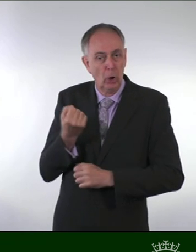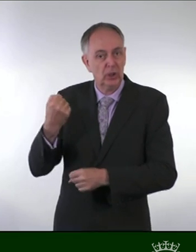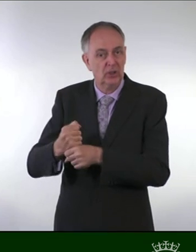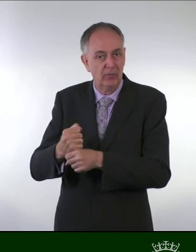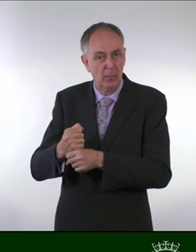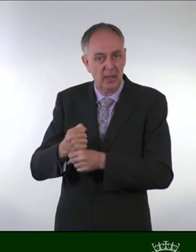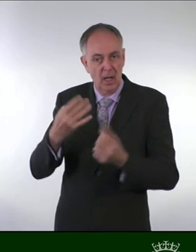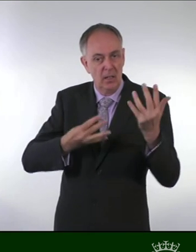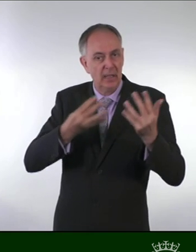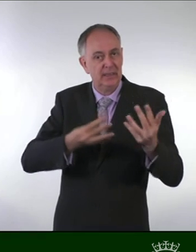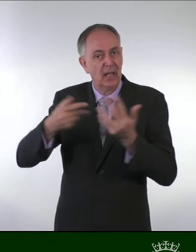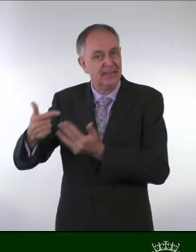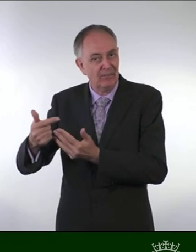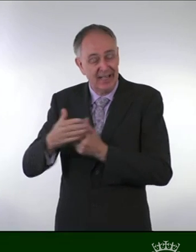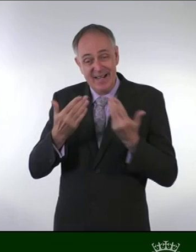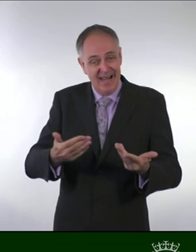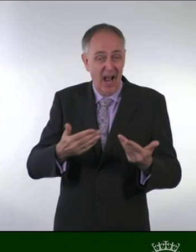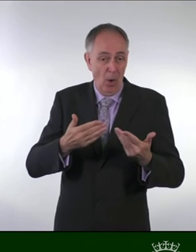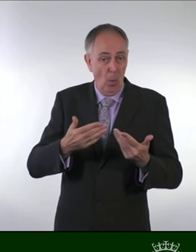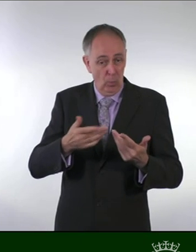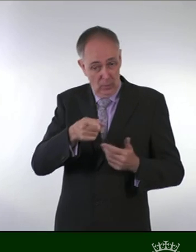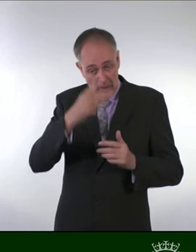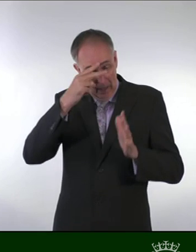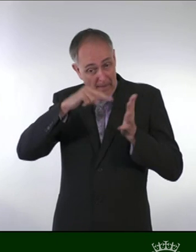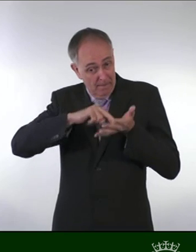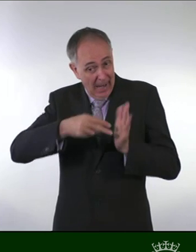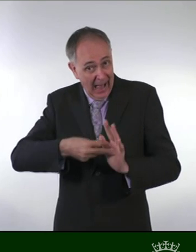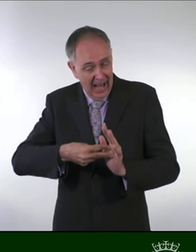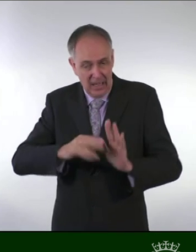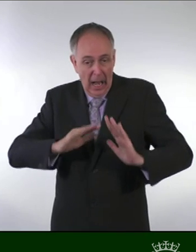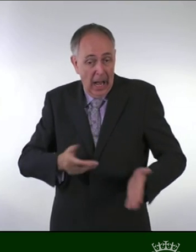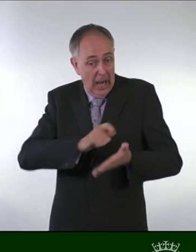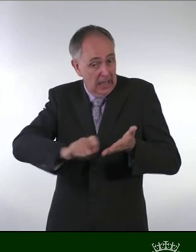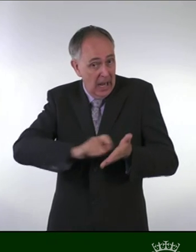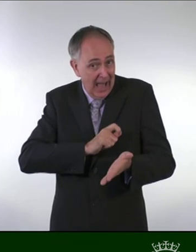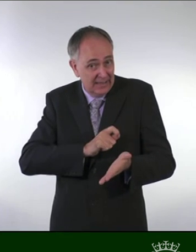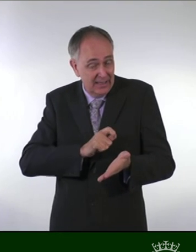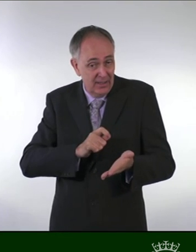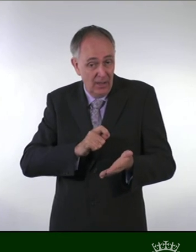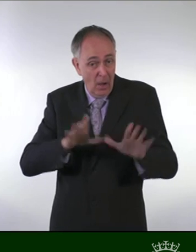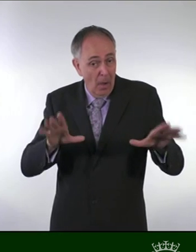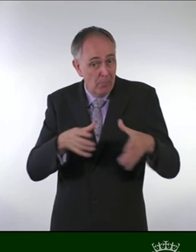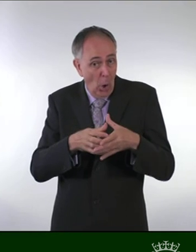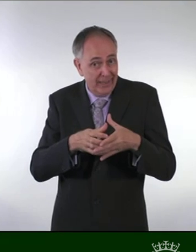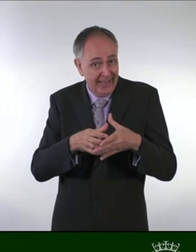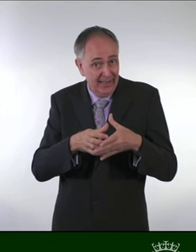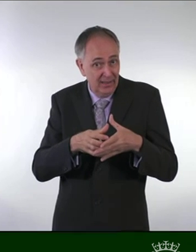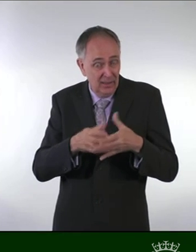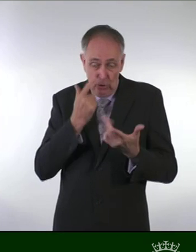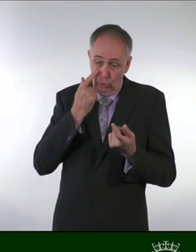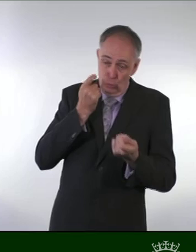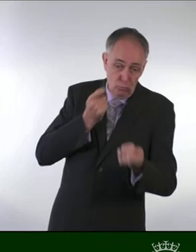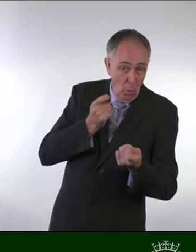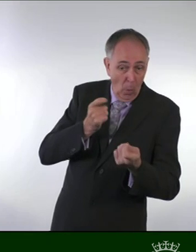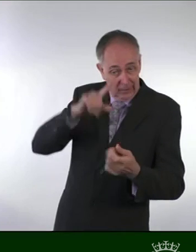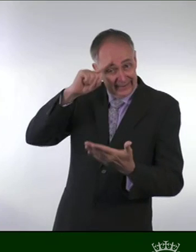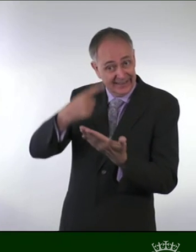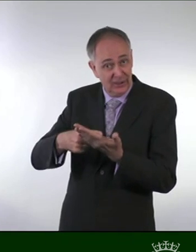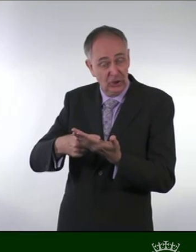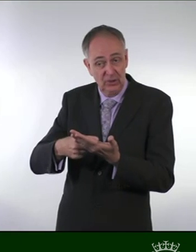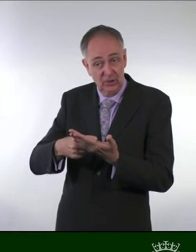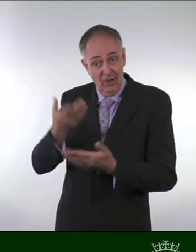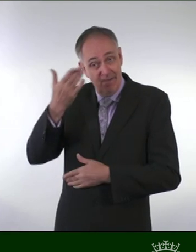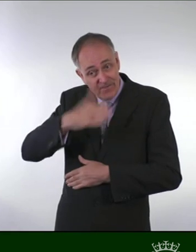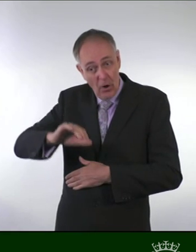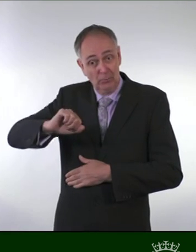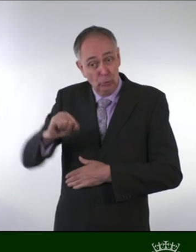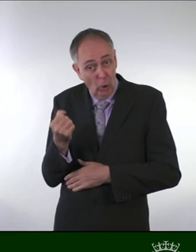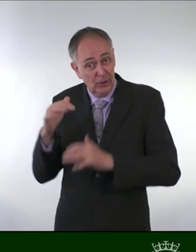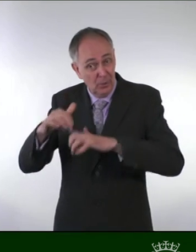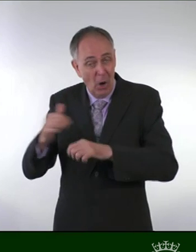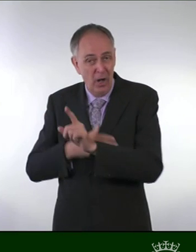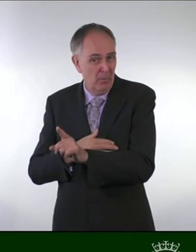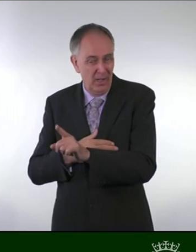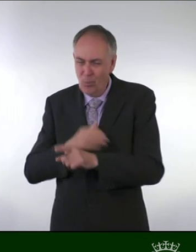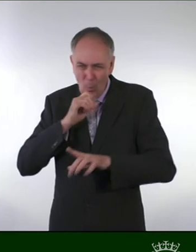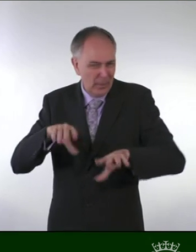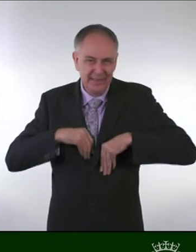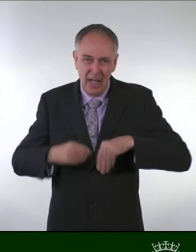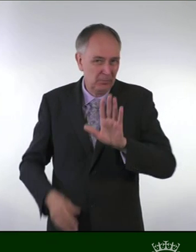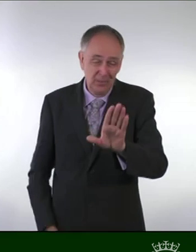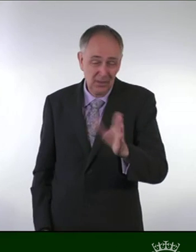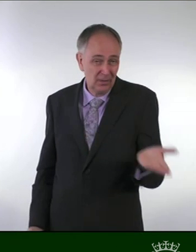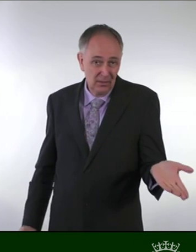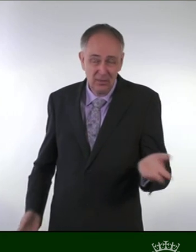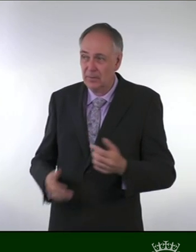Westminster’s plan to impose an unelected, unaccountable body to rule on decisions made by the Scottish Parliament will not be accepted.